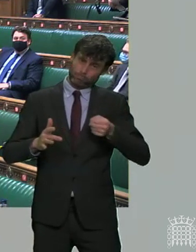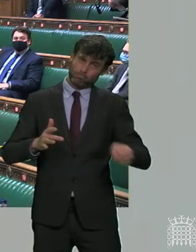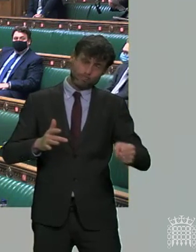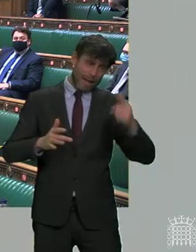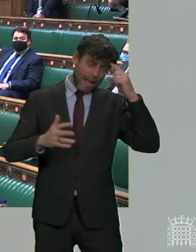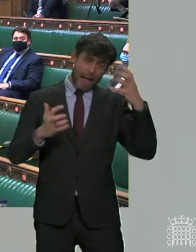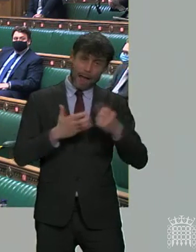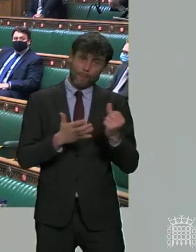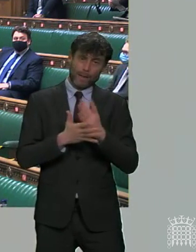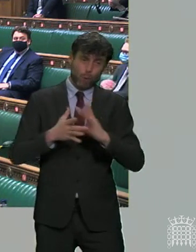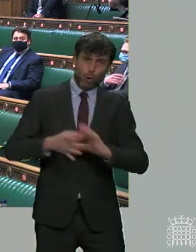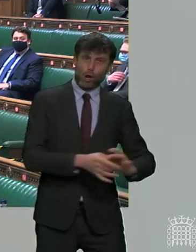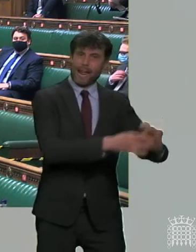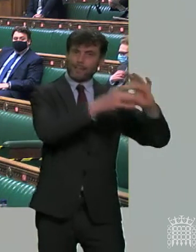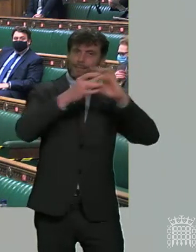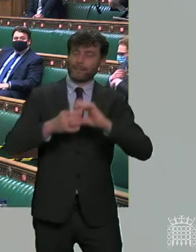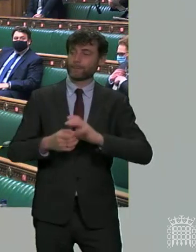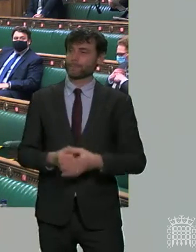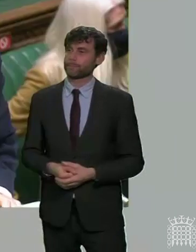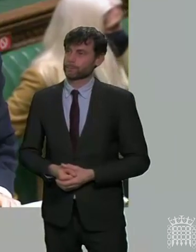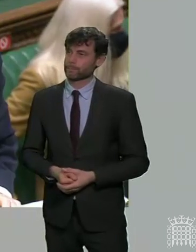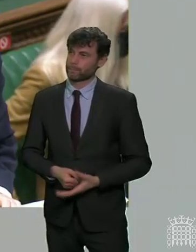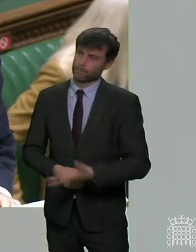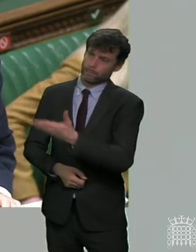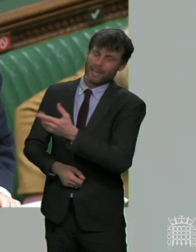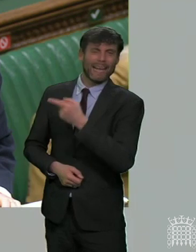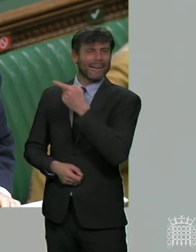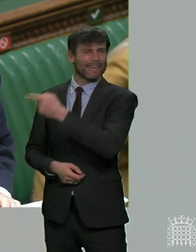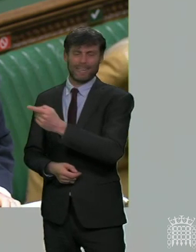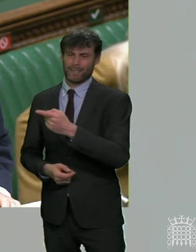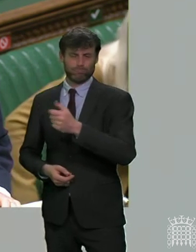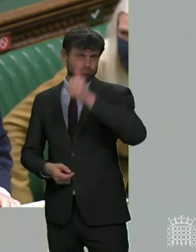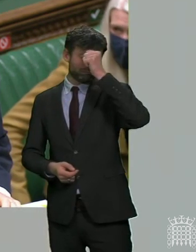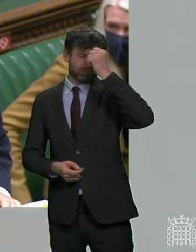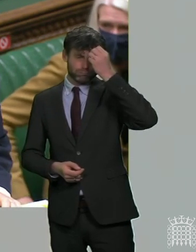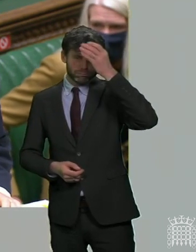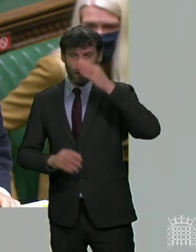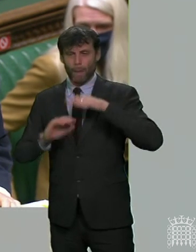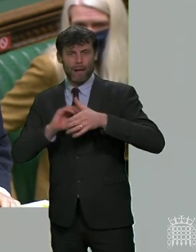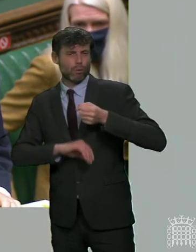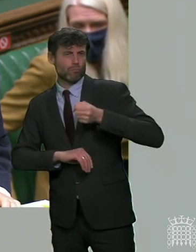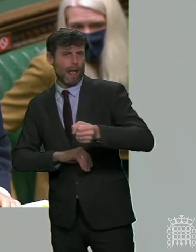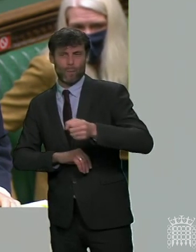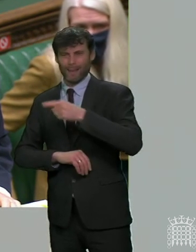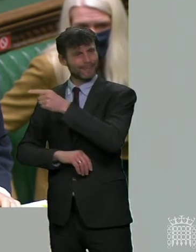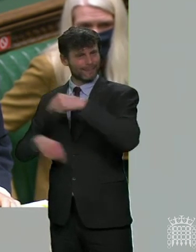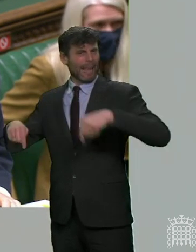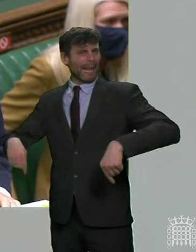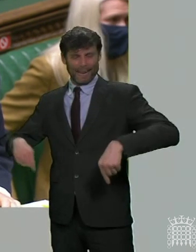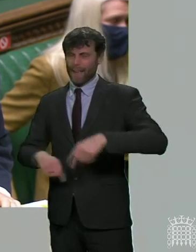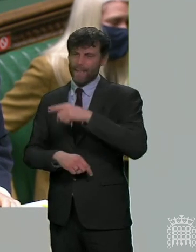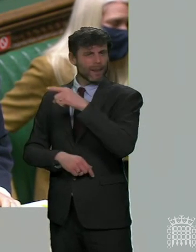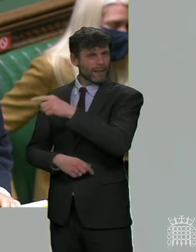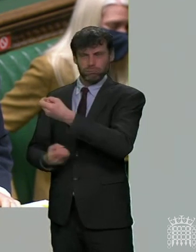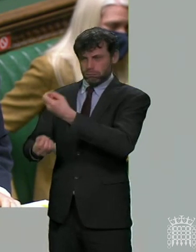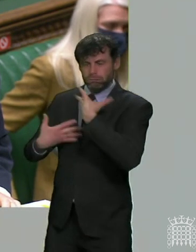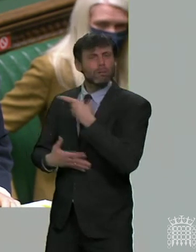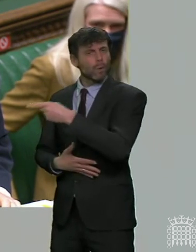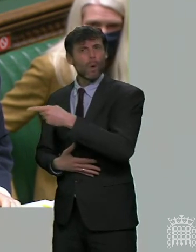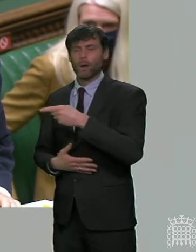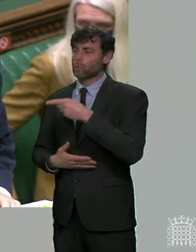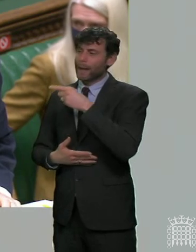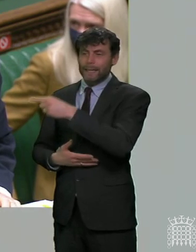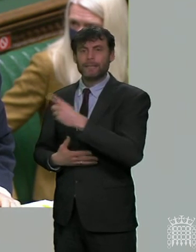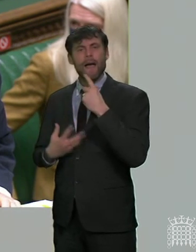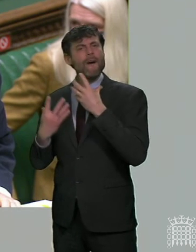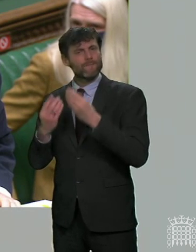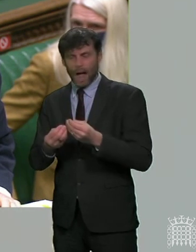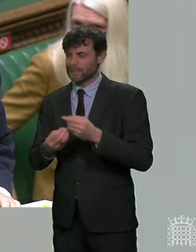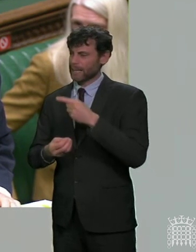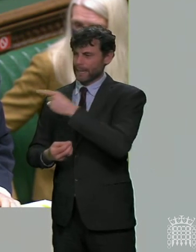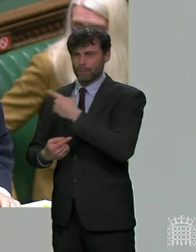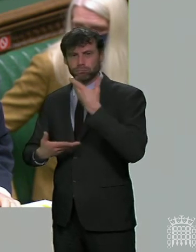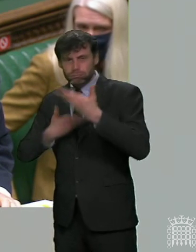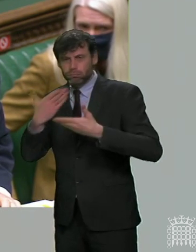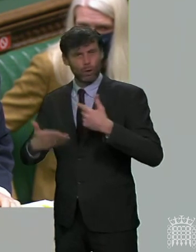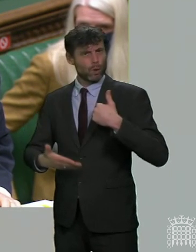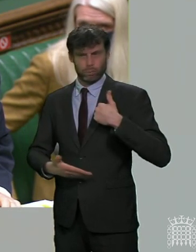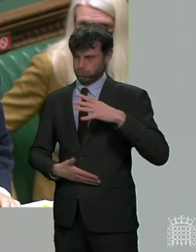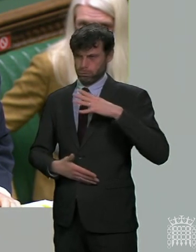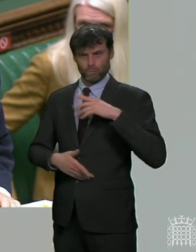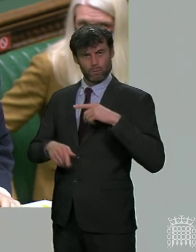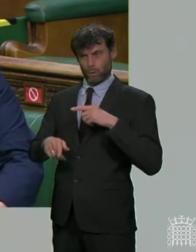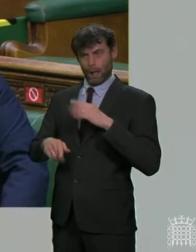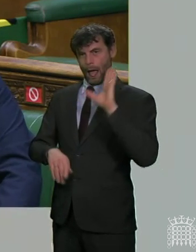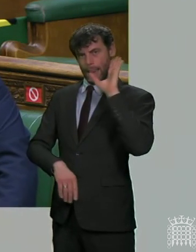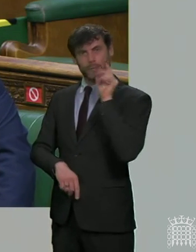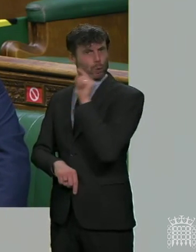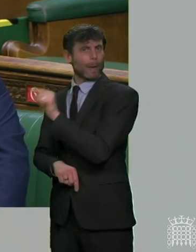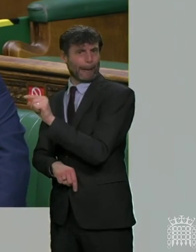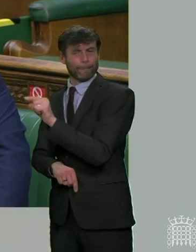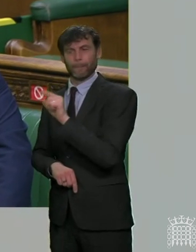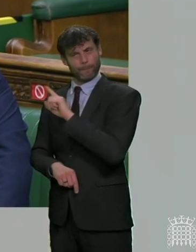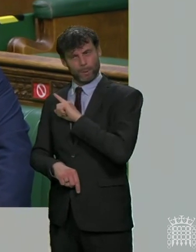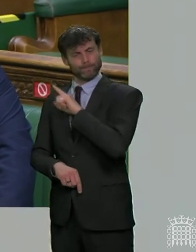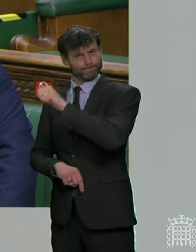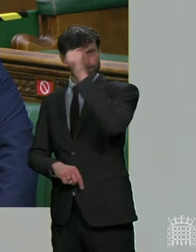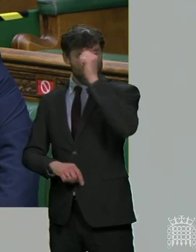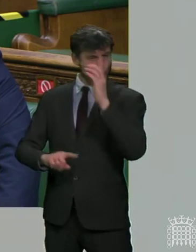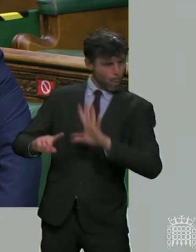My honourable Friend knows whereof he speaks. He is probably one of the greatest experts on railways in this House, and we are certainly determined to follow his lead and to upgrade services in the west country and in Dorset.